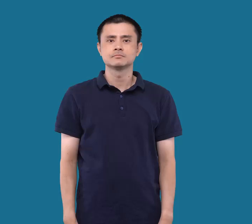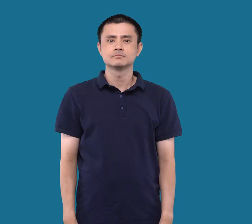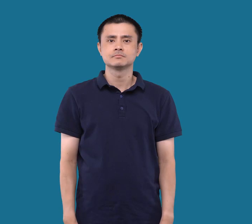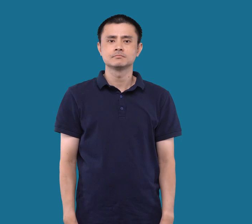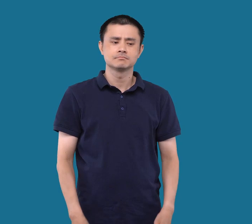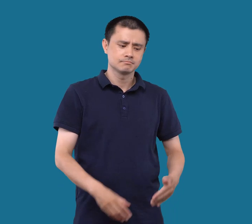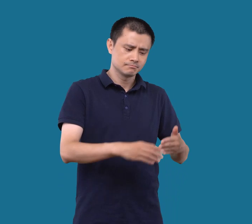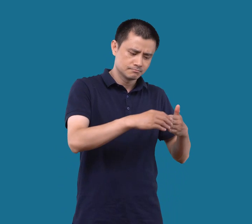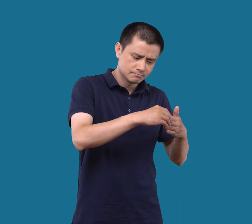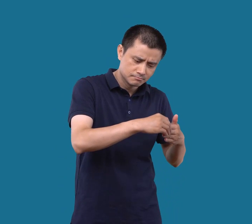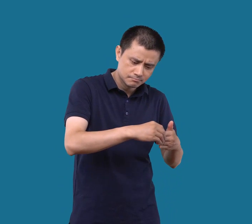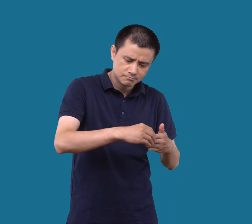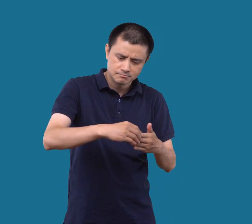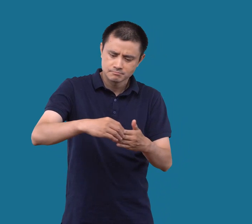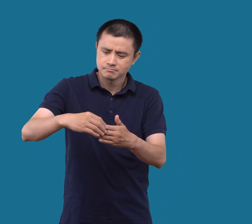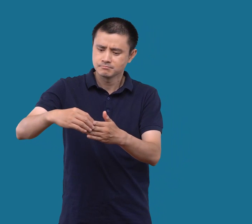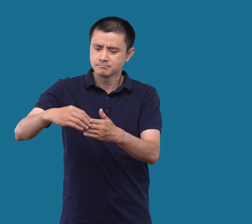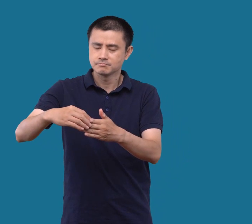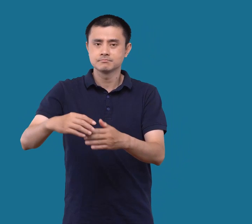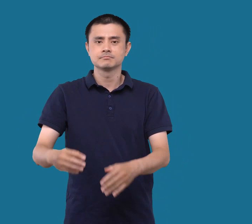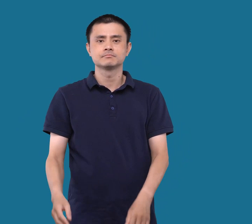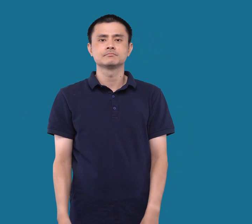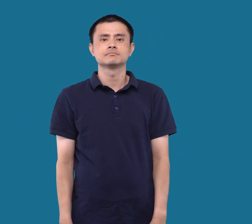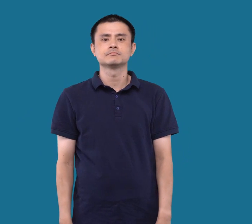dắt